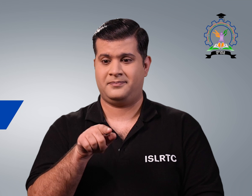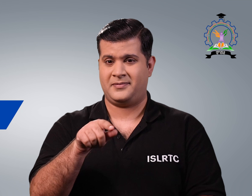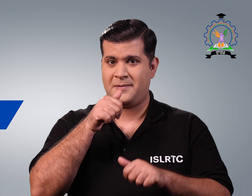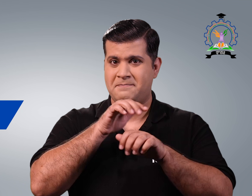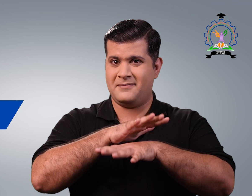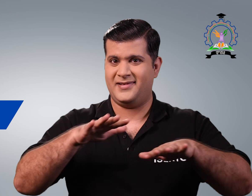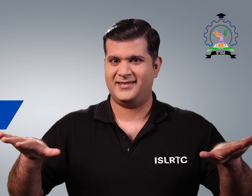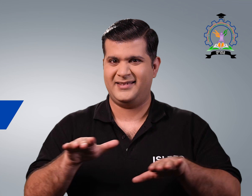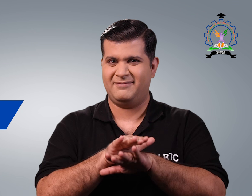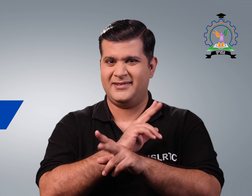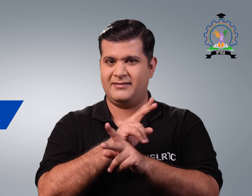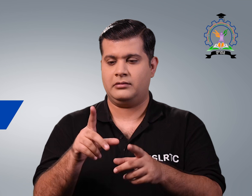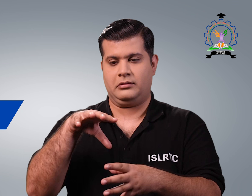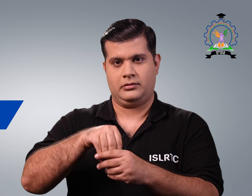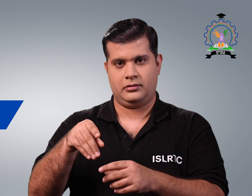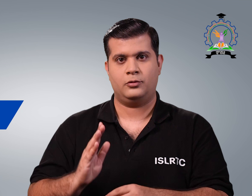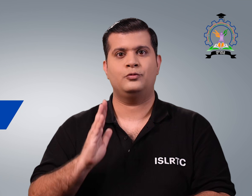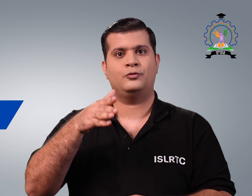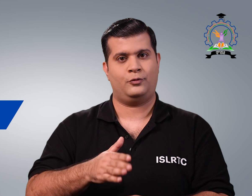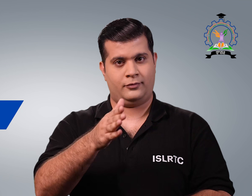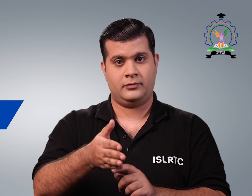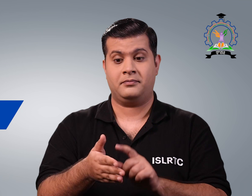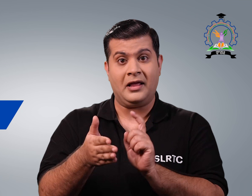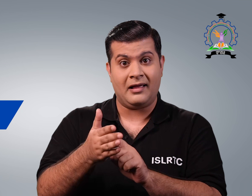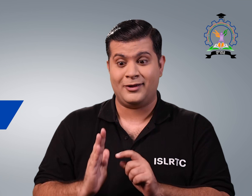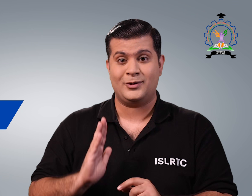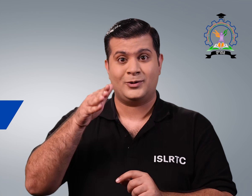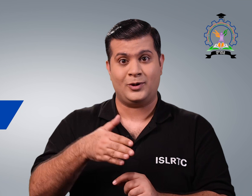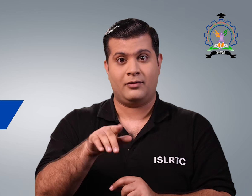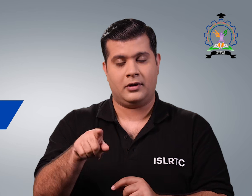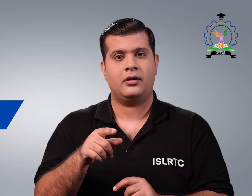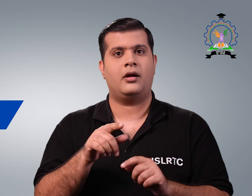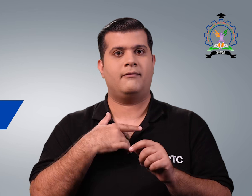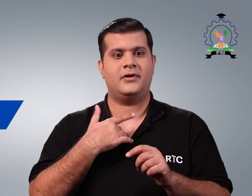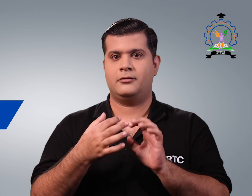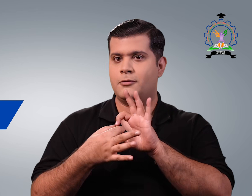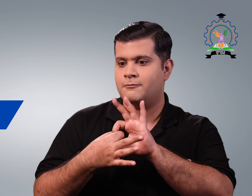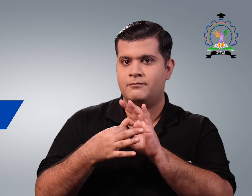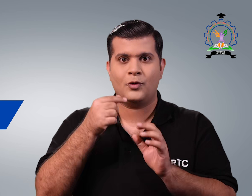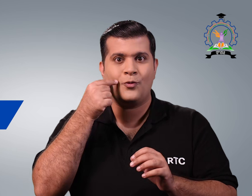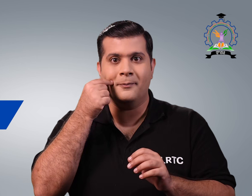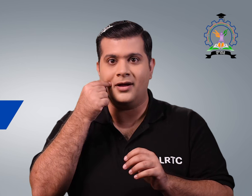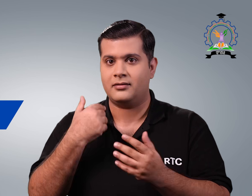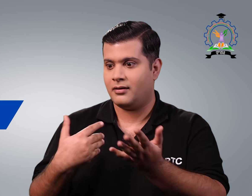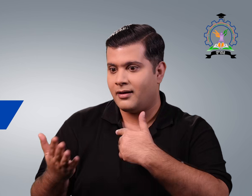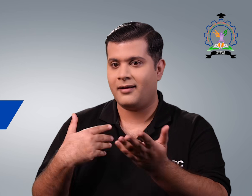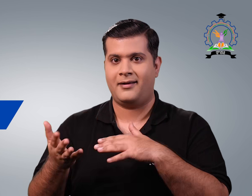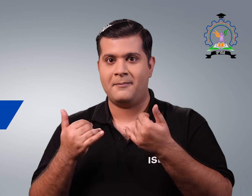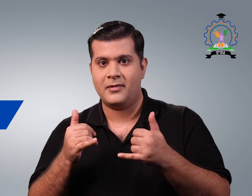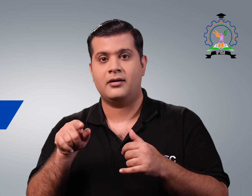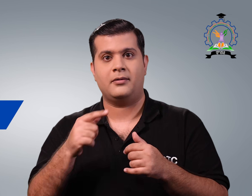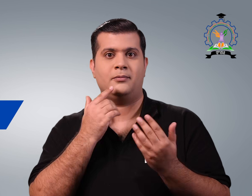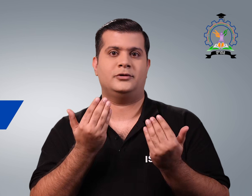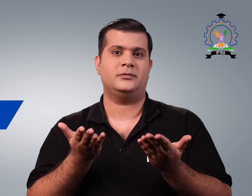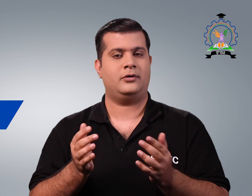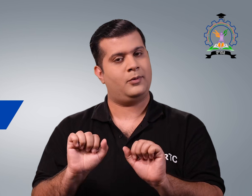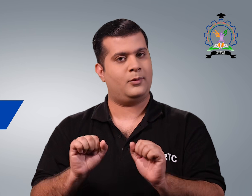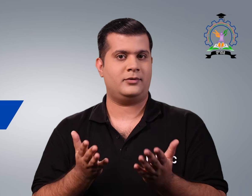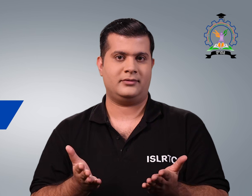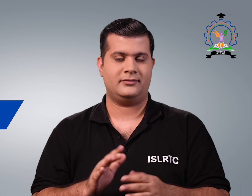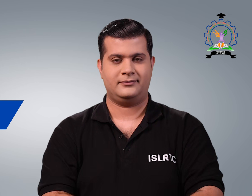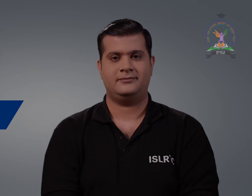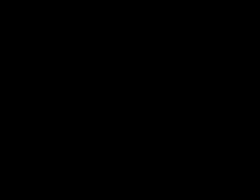A dolphin is a smart sea animal known for its friendly and playful behavior towards humans.